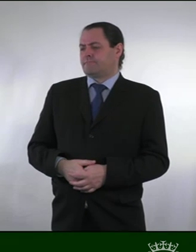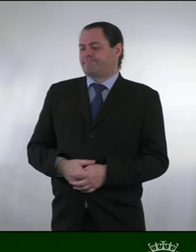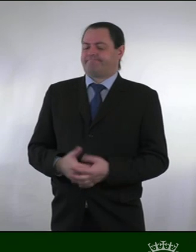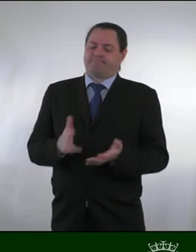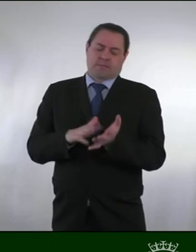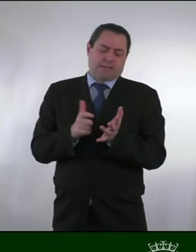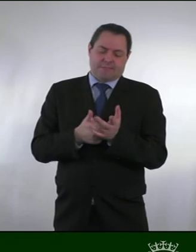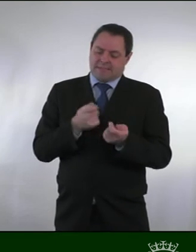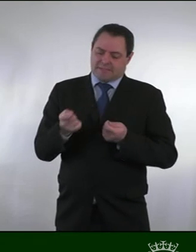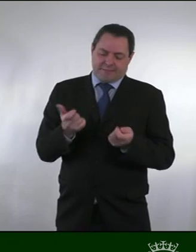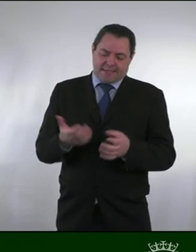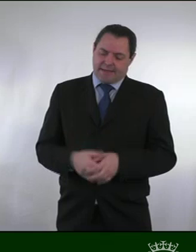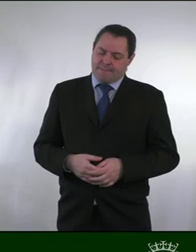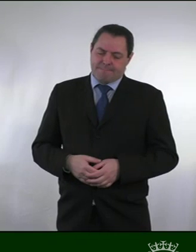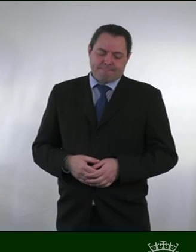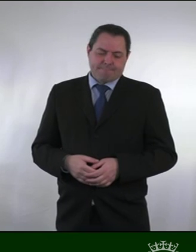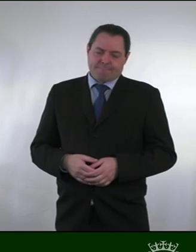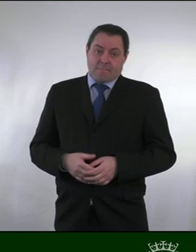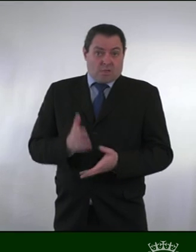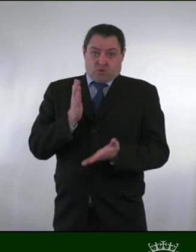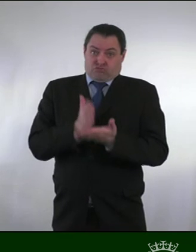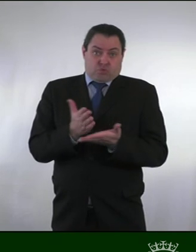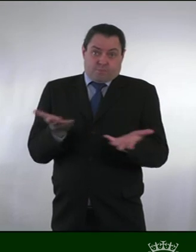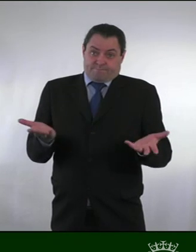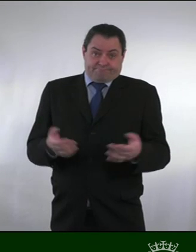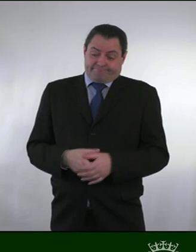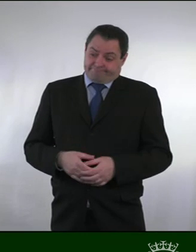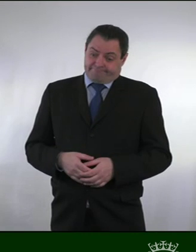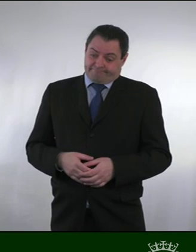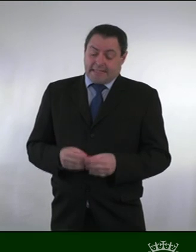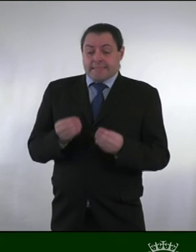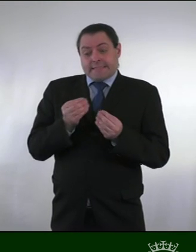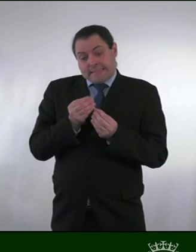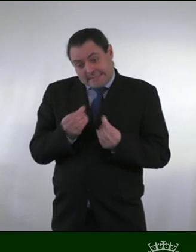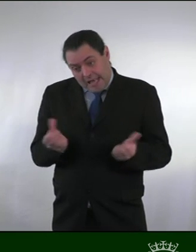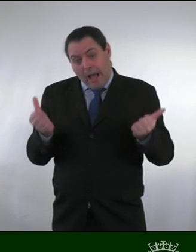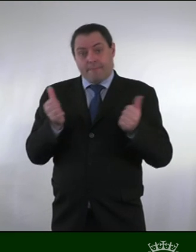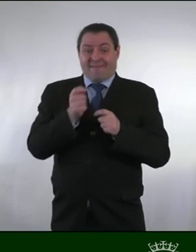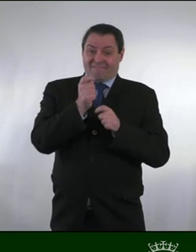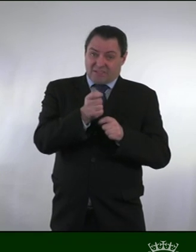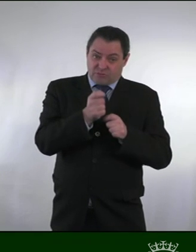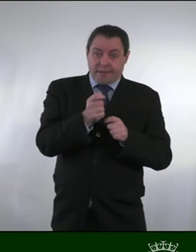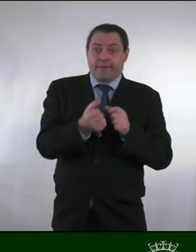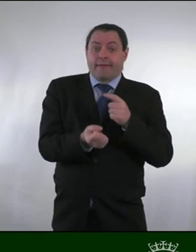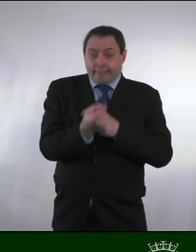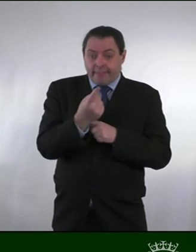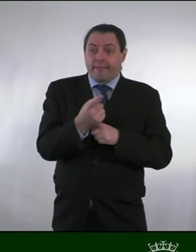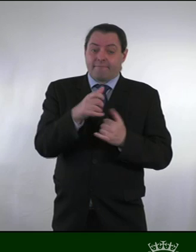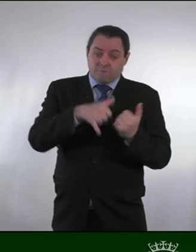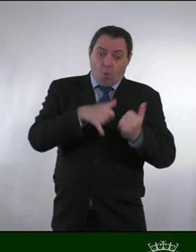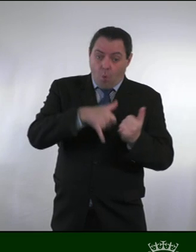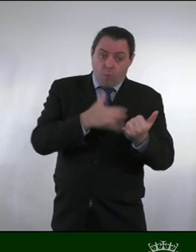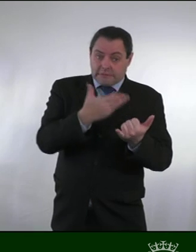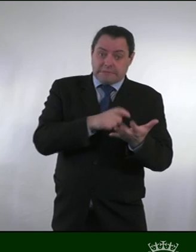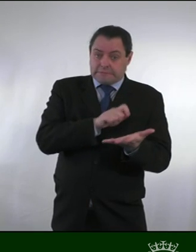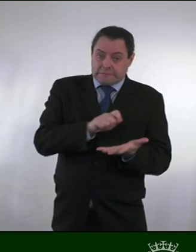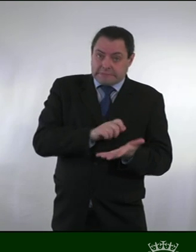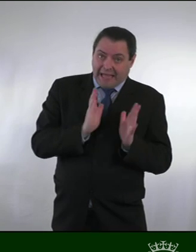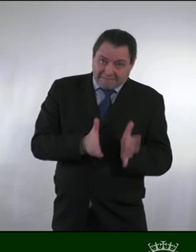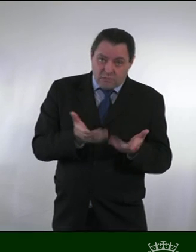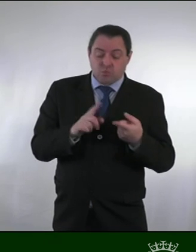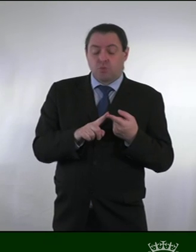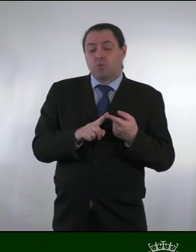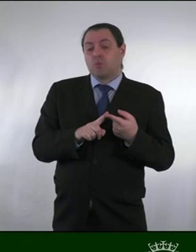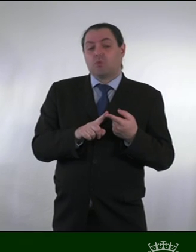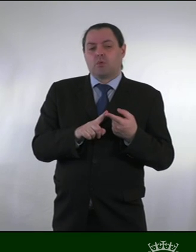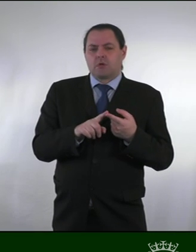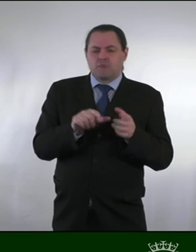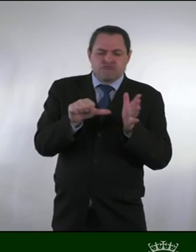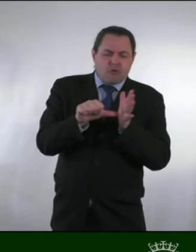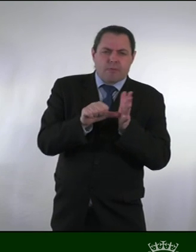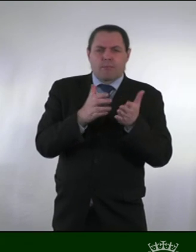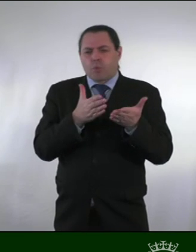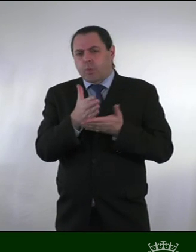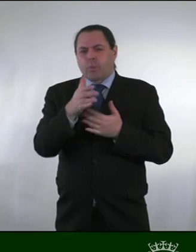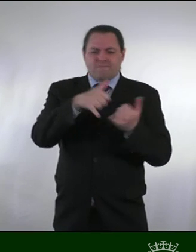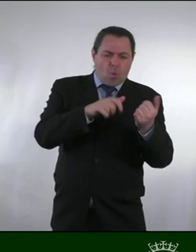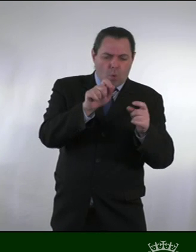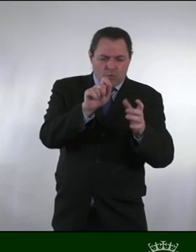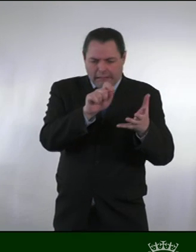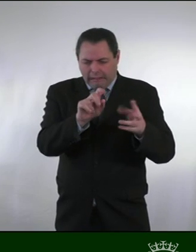It is absolutely true that some British fishermen have faced barriers at the present time owing to complications over form-filling.